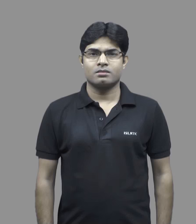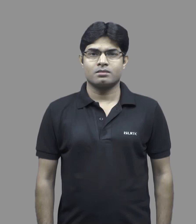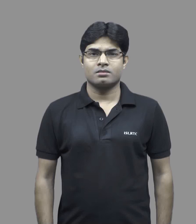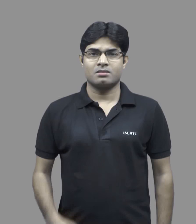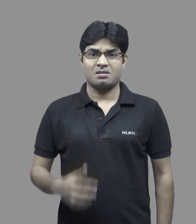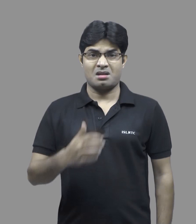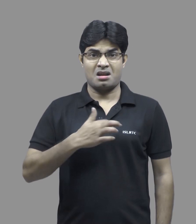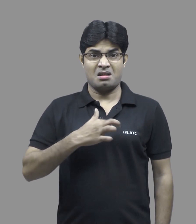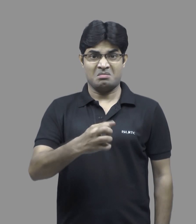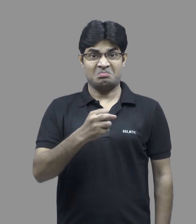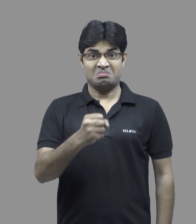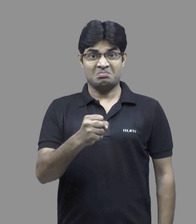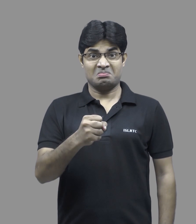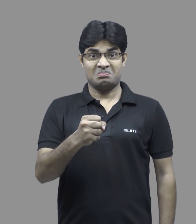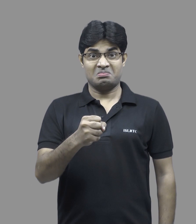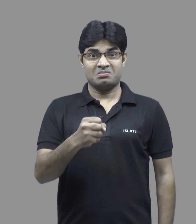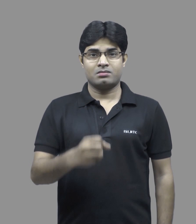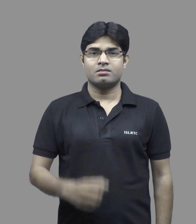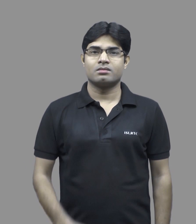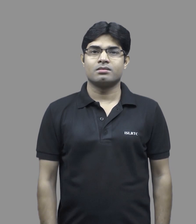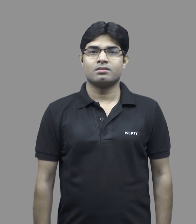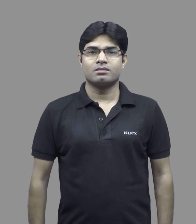Rude